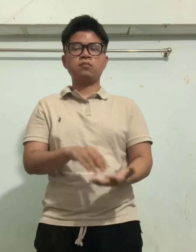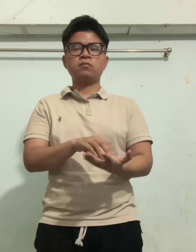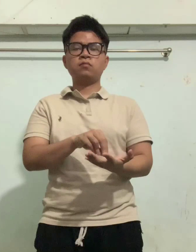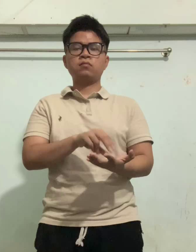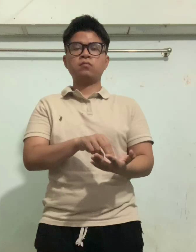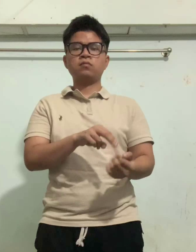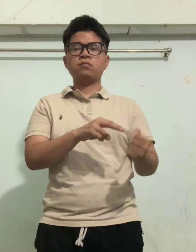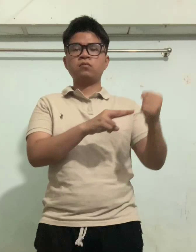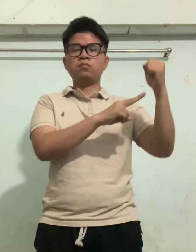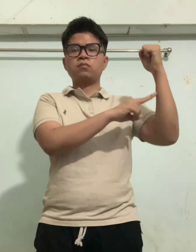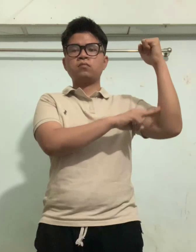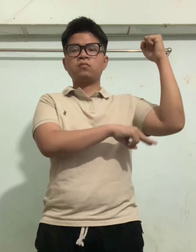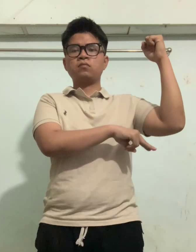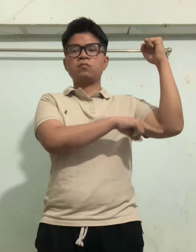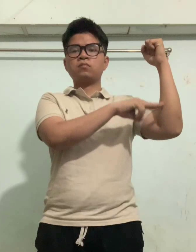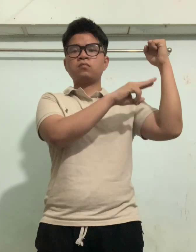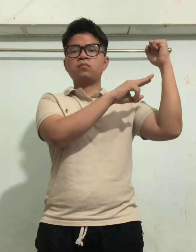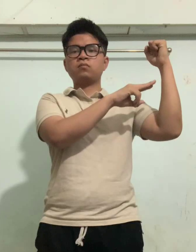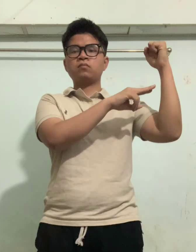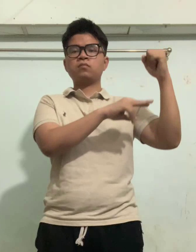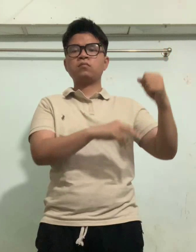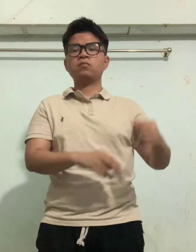tieng viet